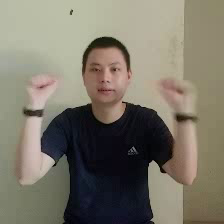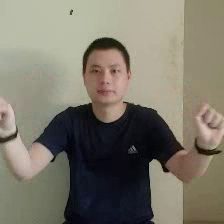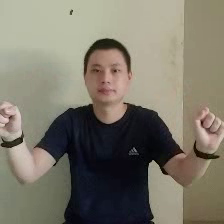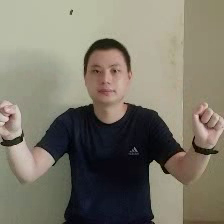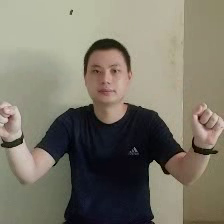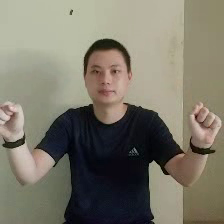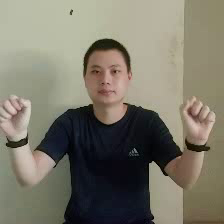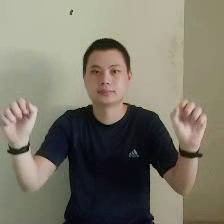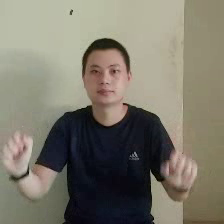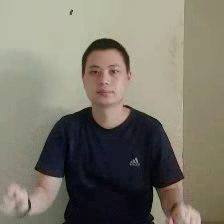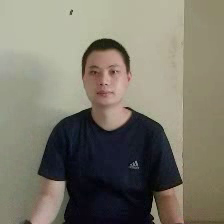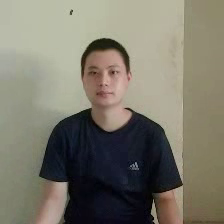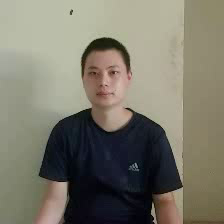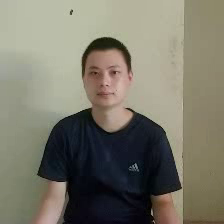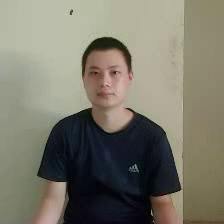Thăm